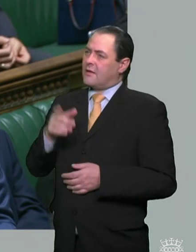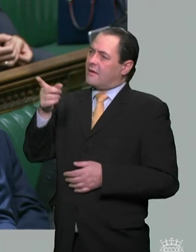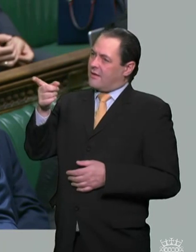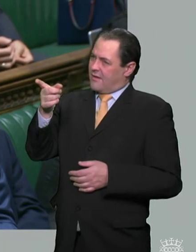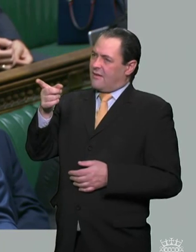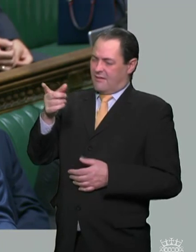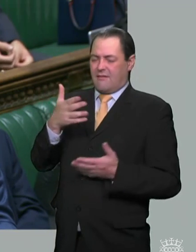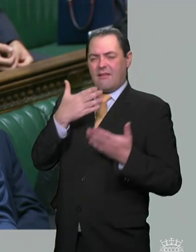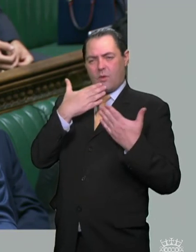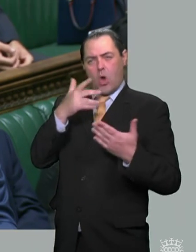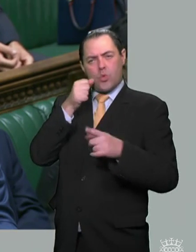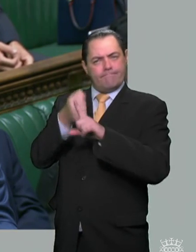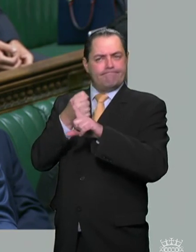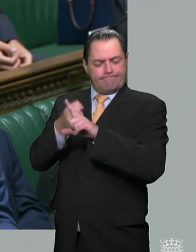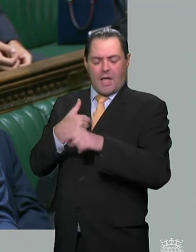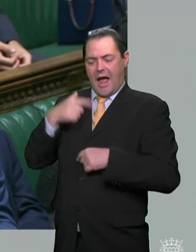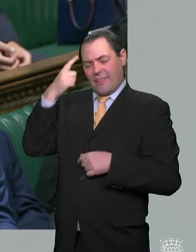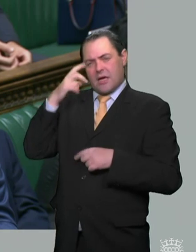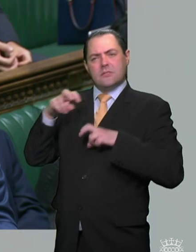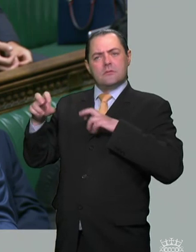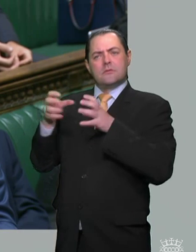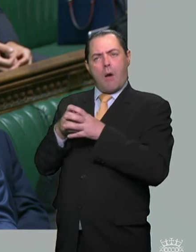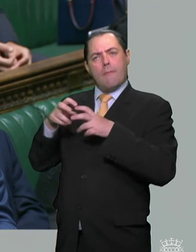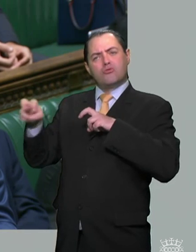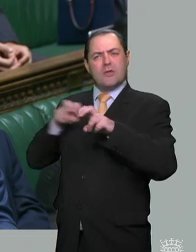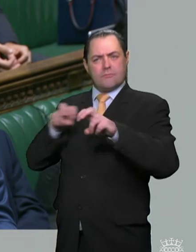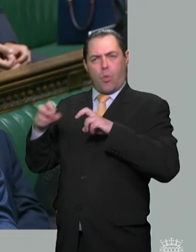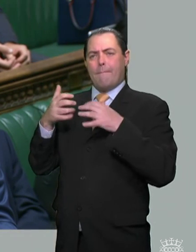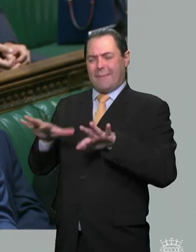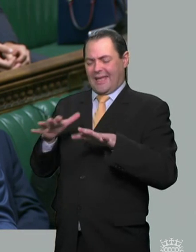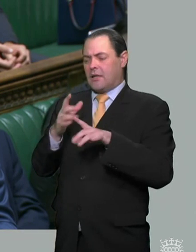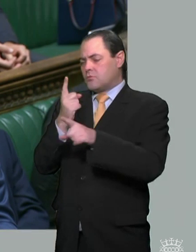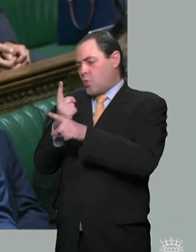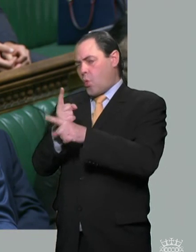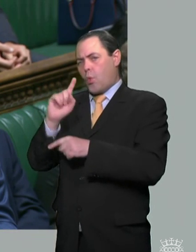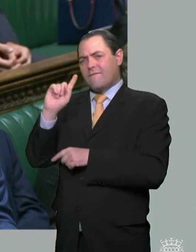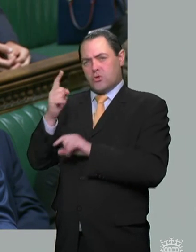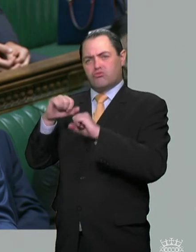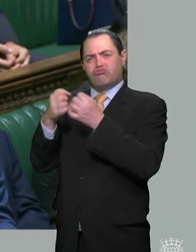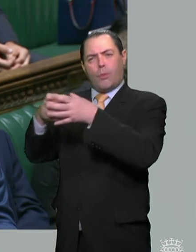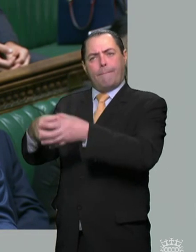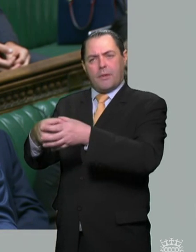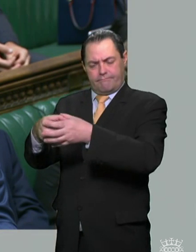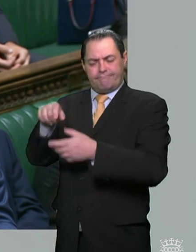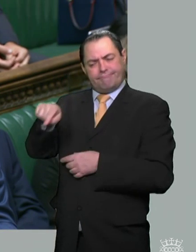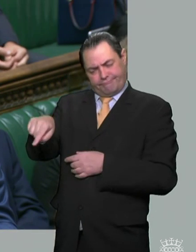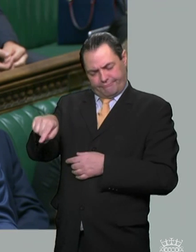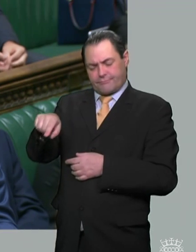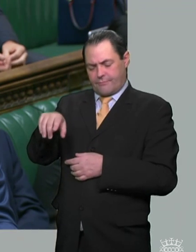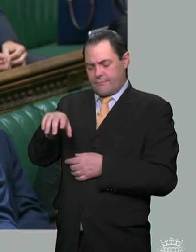I understand that the Department of Transport has been engaging with the transport operators in his constituency.